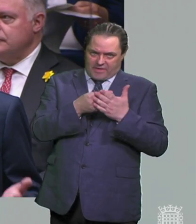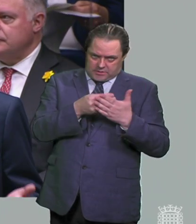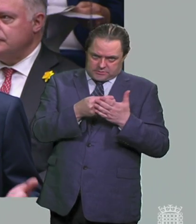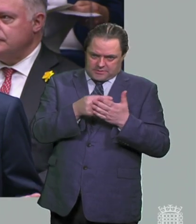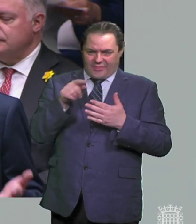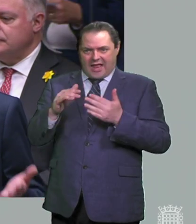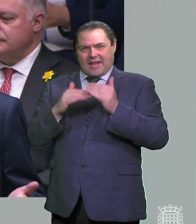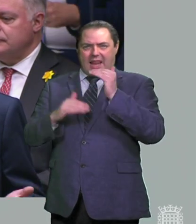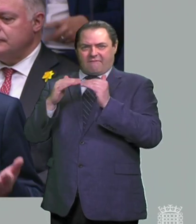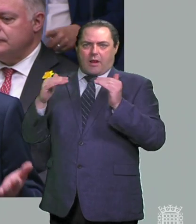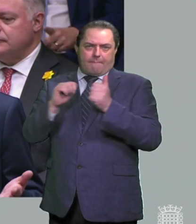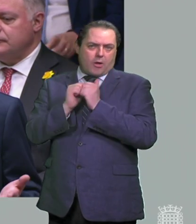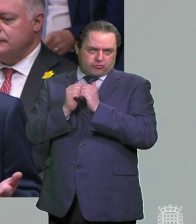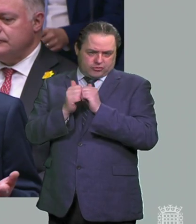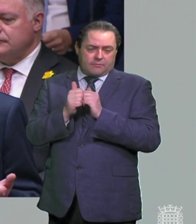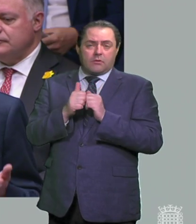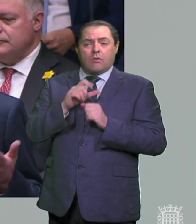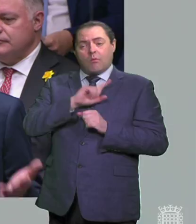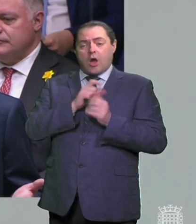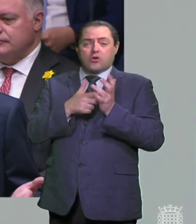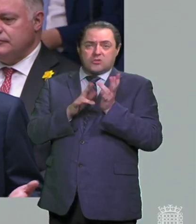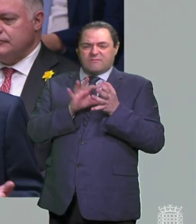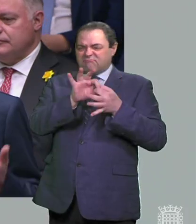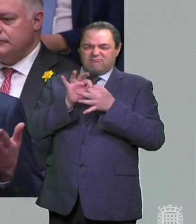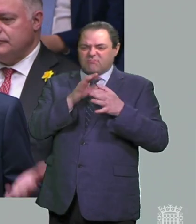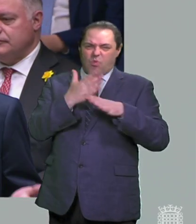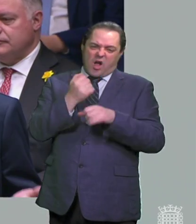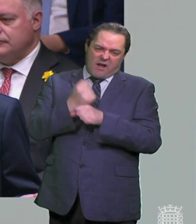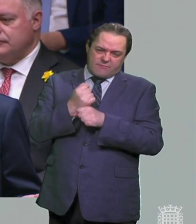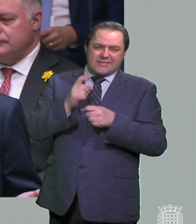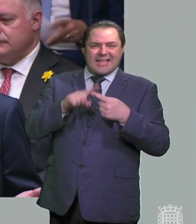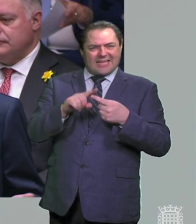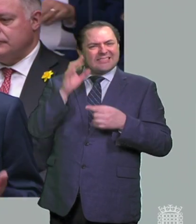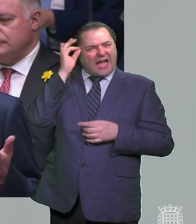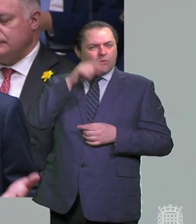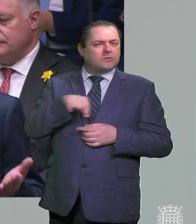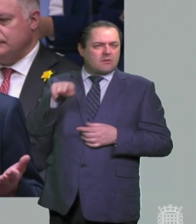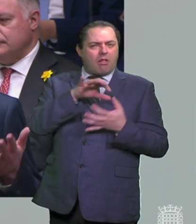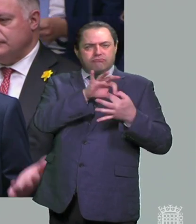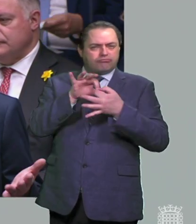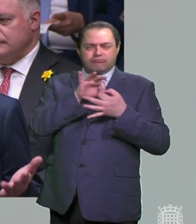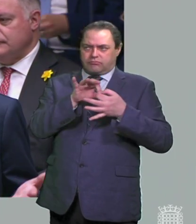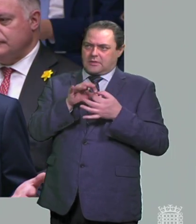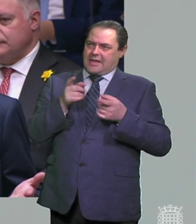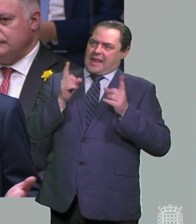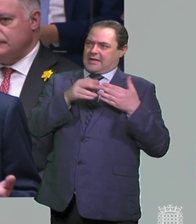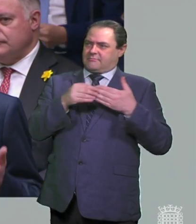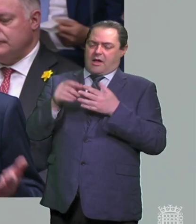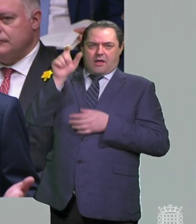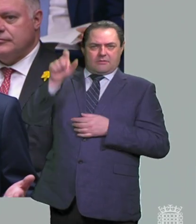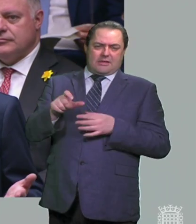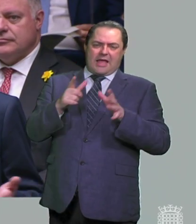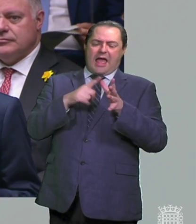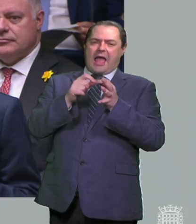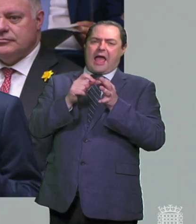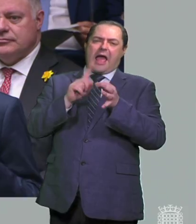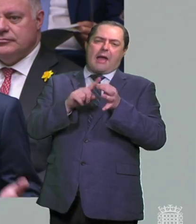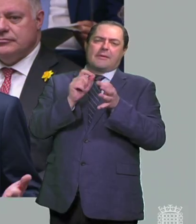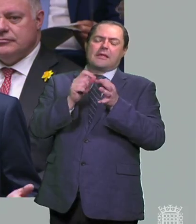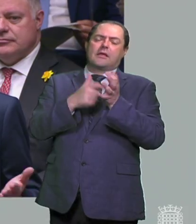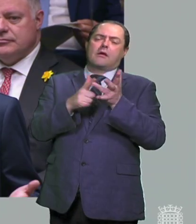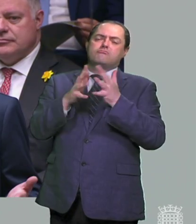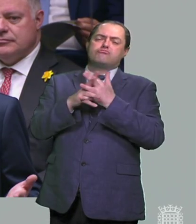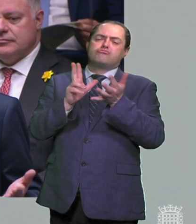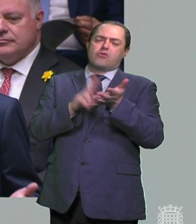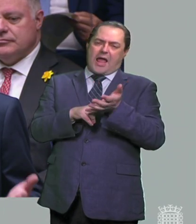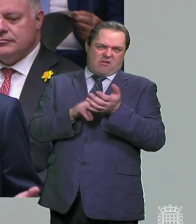That has been delivered thanks to Conservatives working together in Government and on the city council, led by the formidable Councillor Abi Brown.